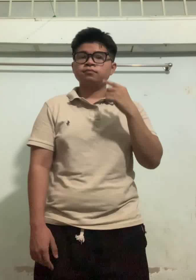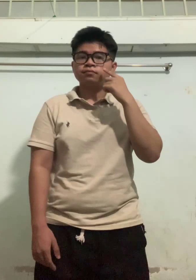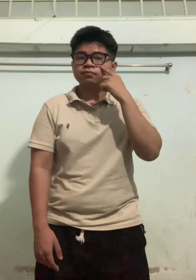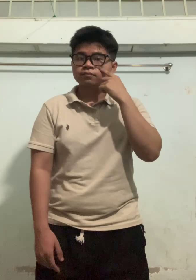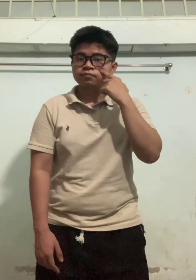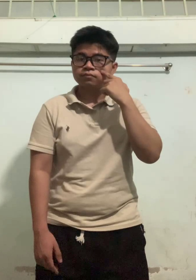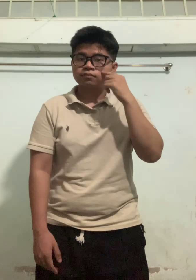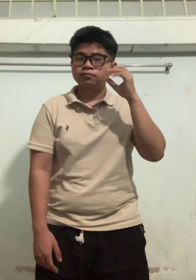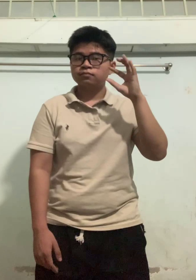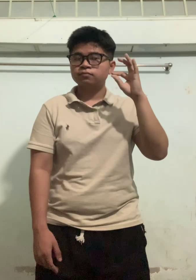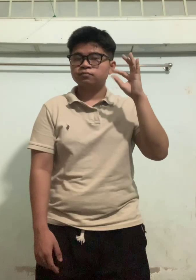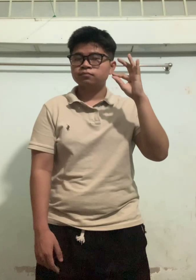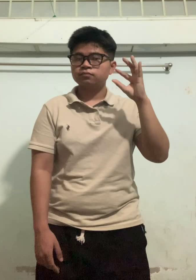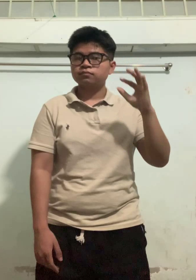lam quen